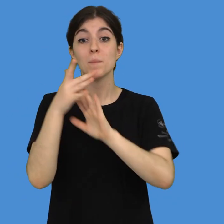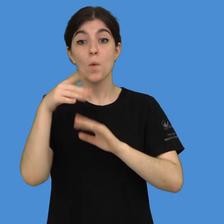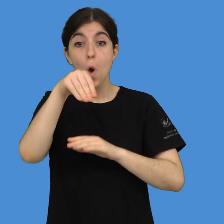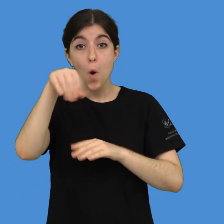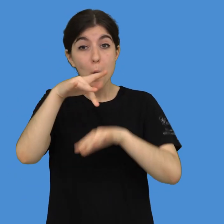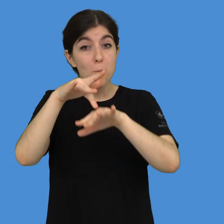azúcar